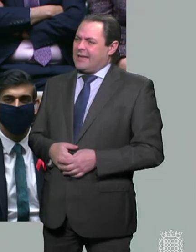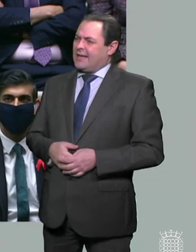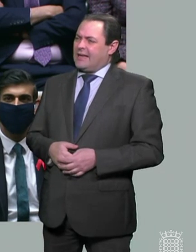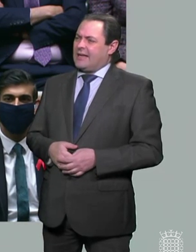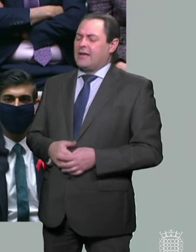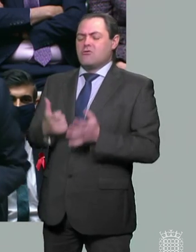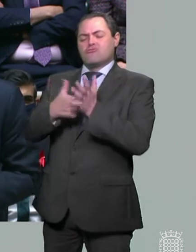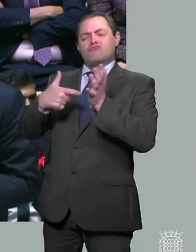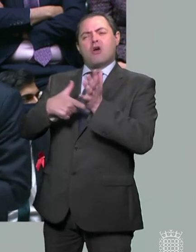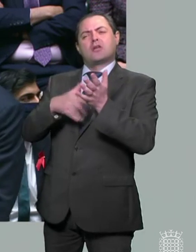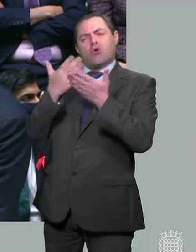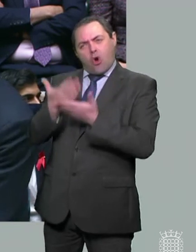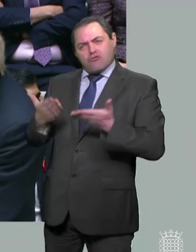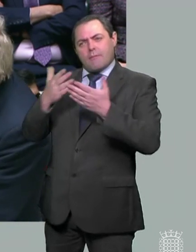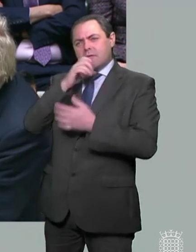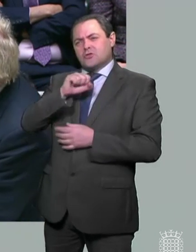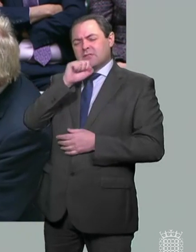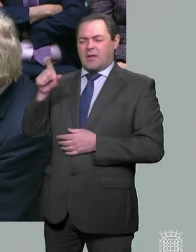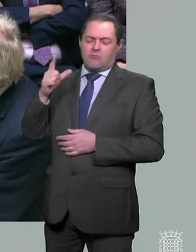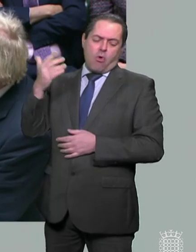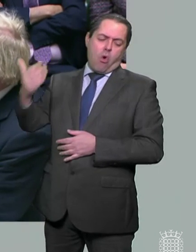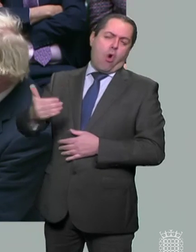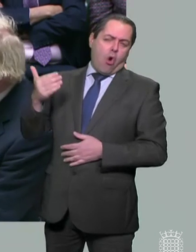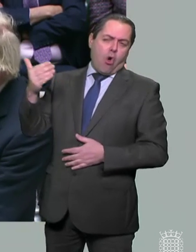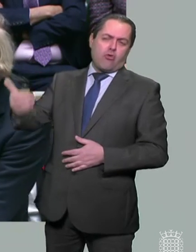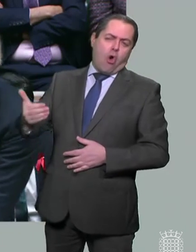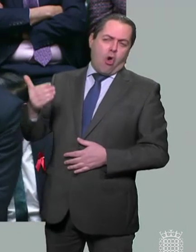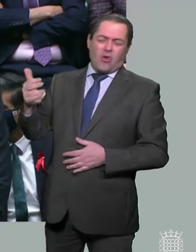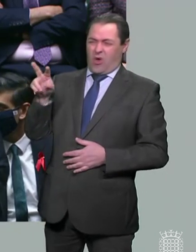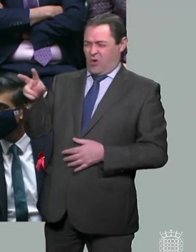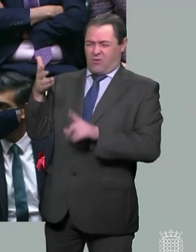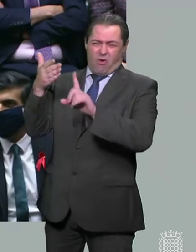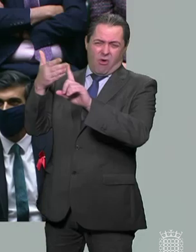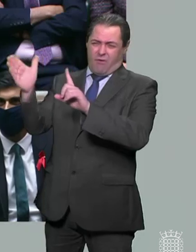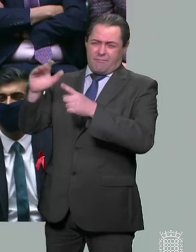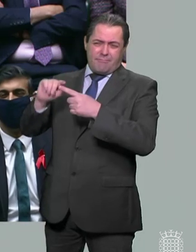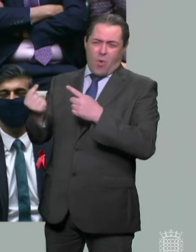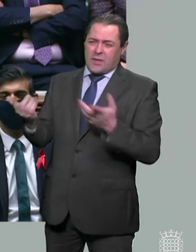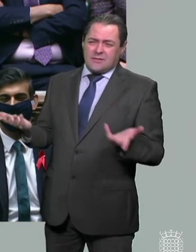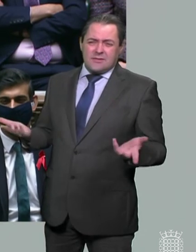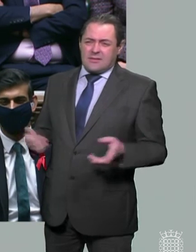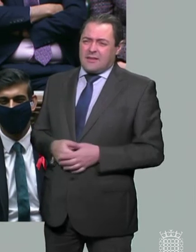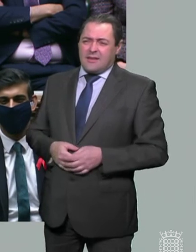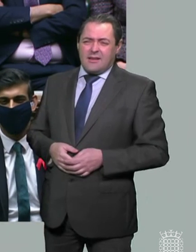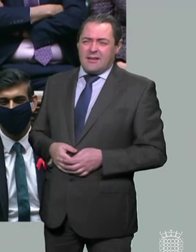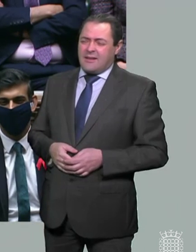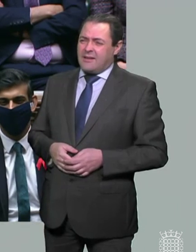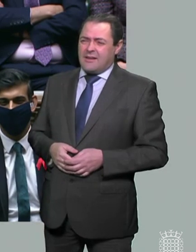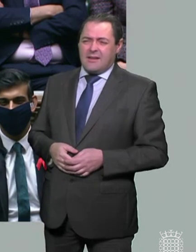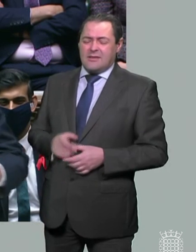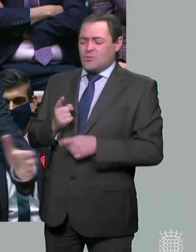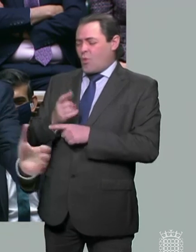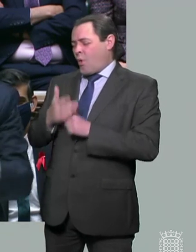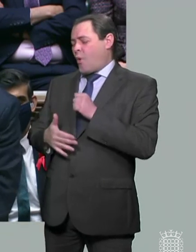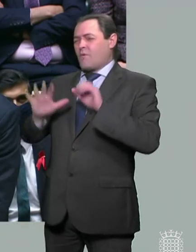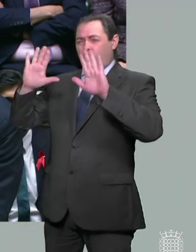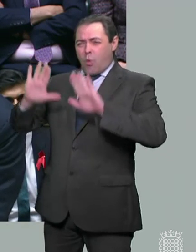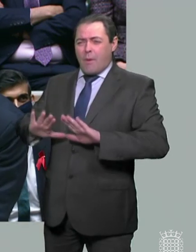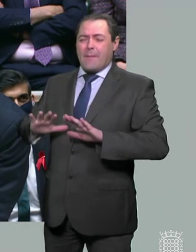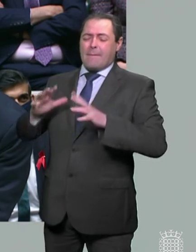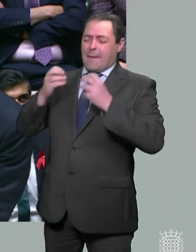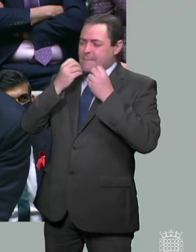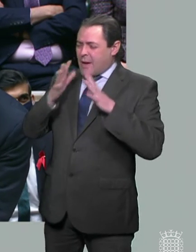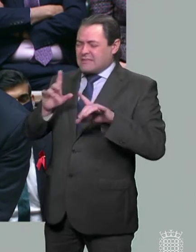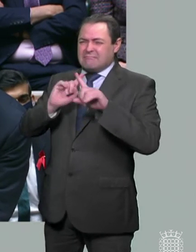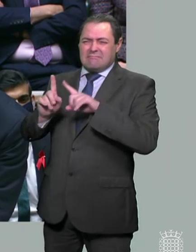The right honourable and learned Gentleman drivels on irrelevantly about wallpaper and parties, playing politics.